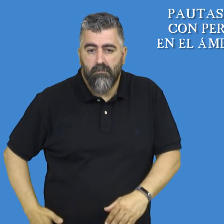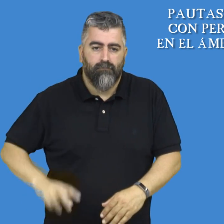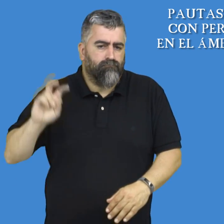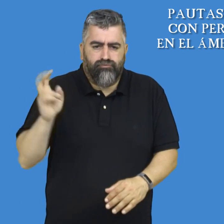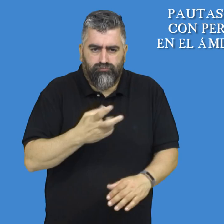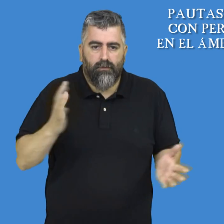etc